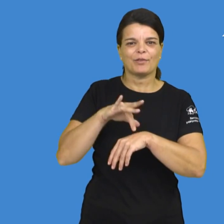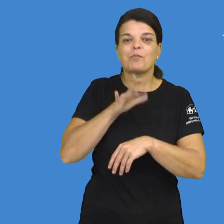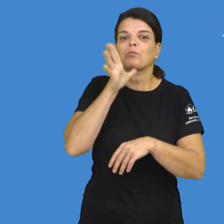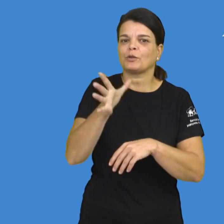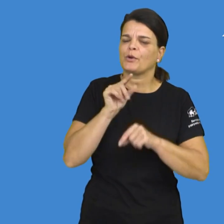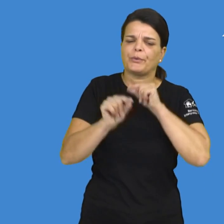motivo